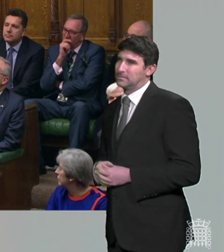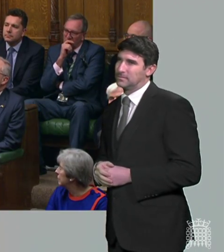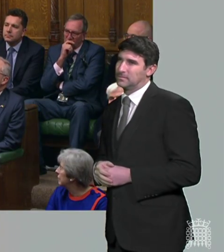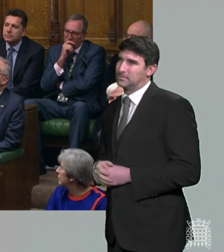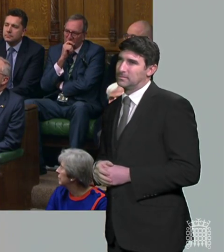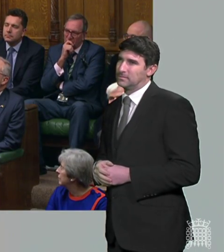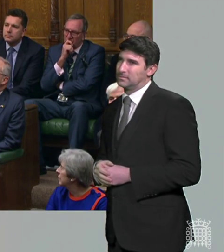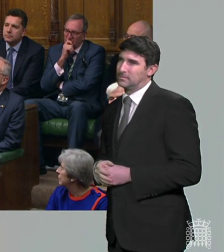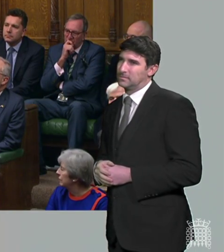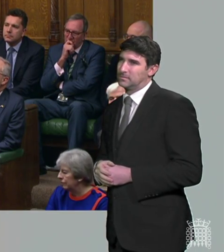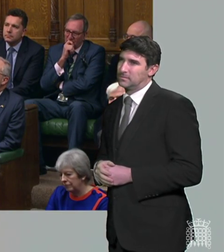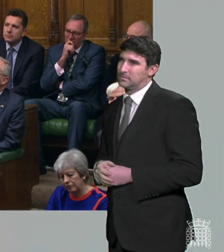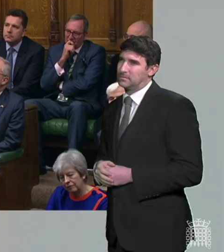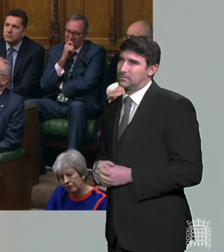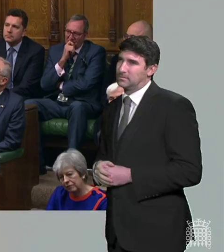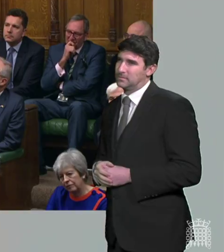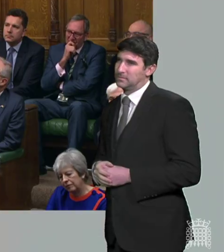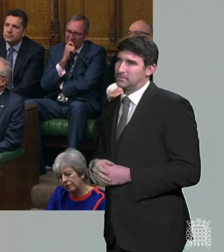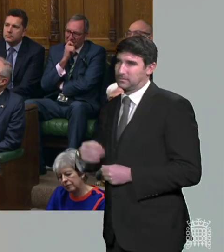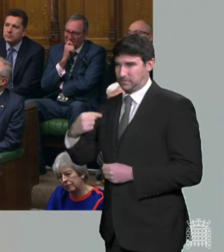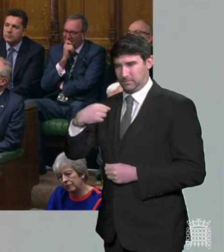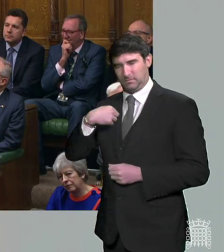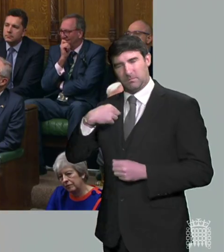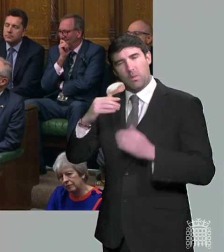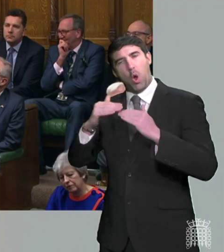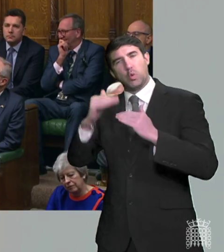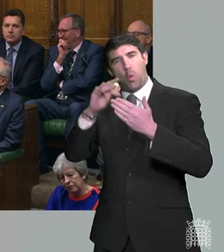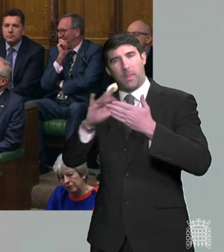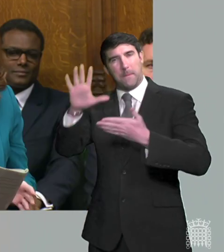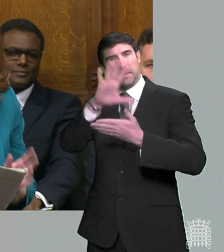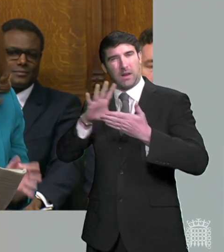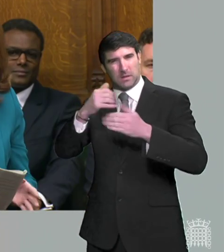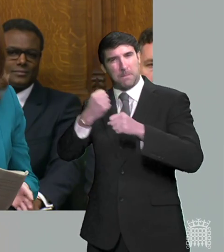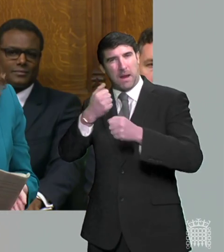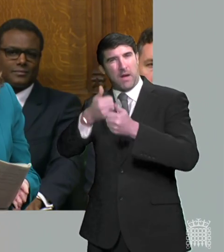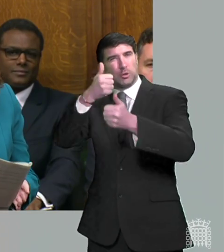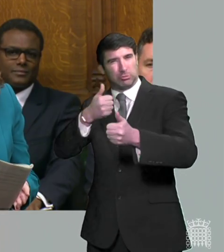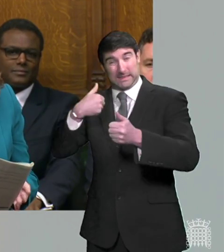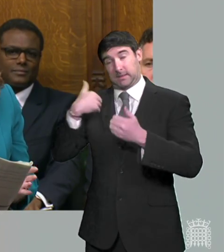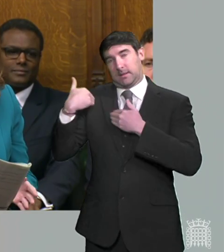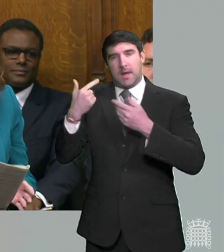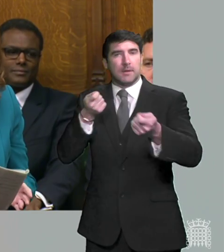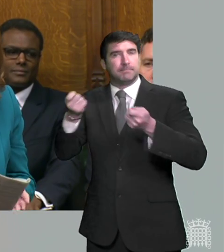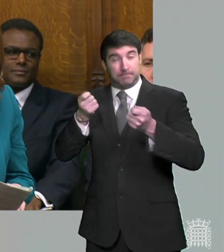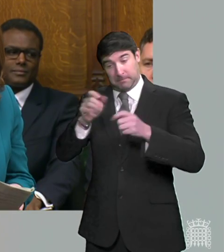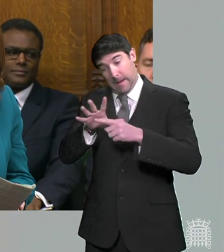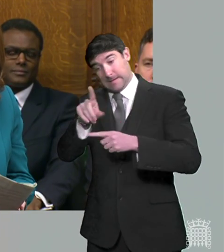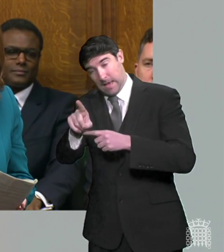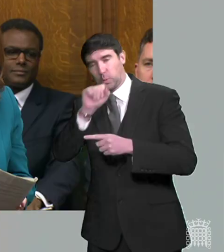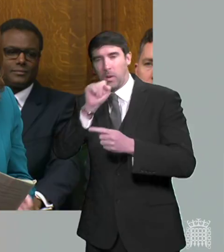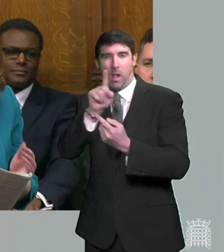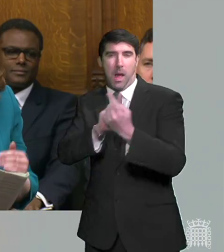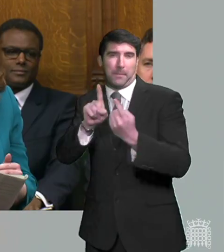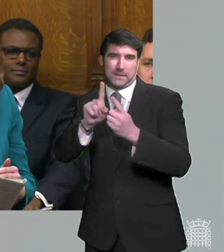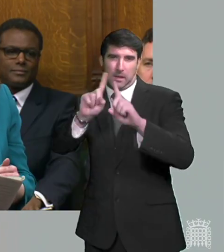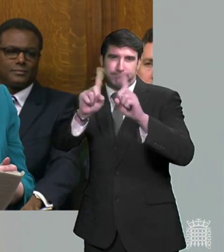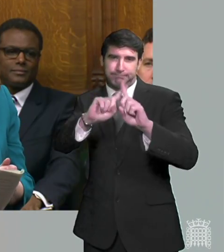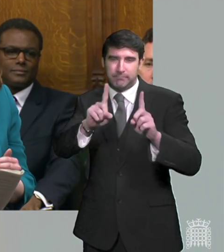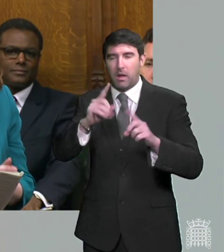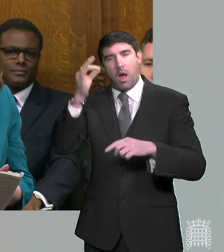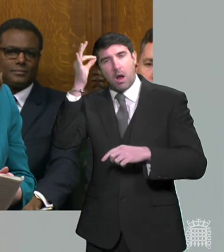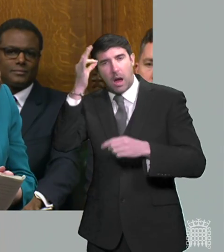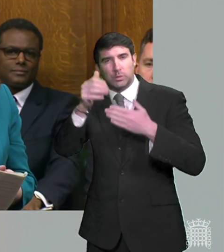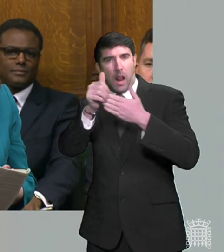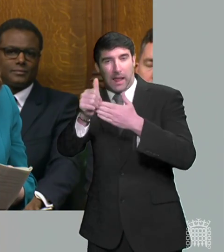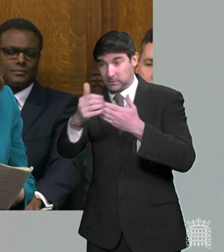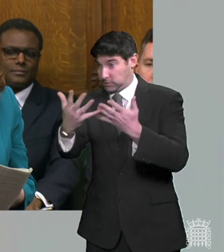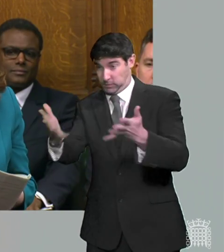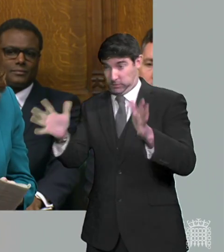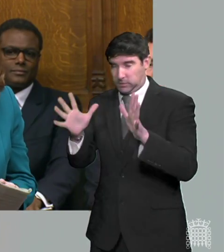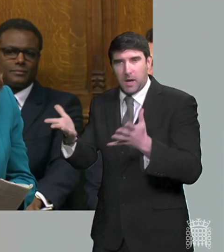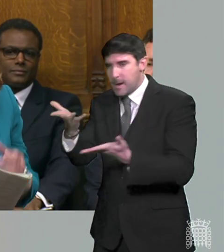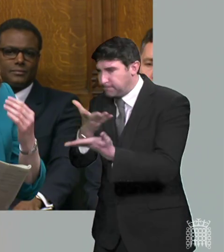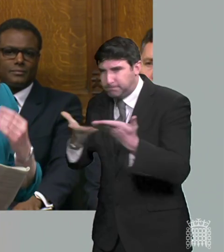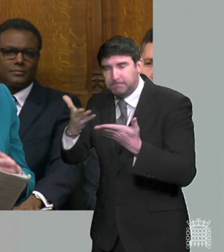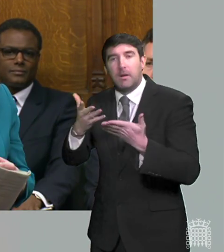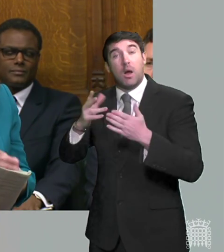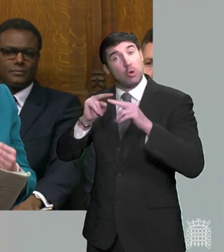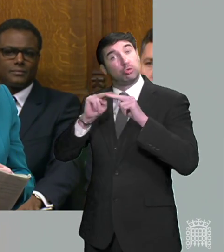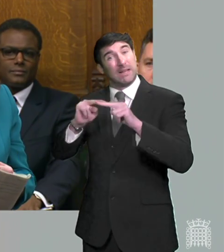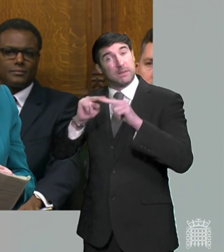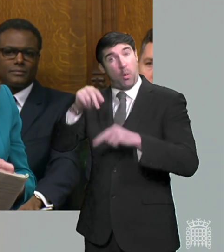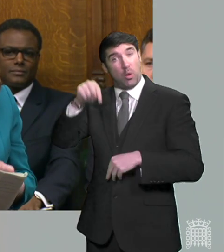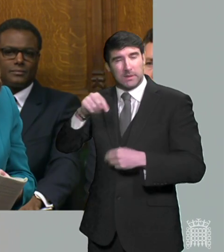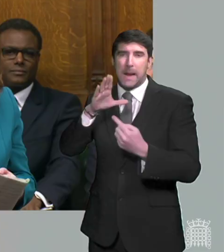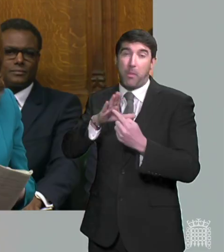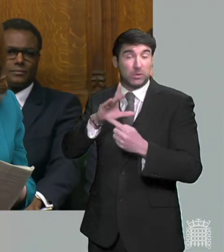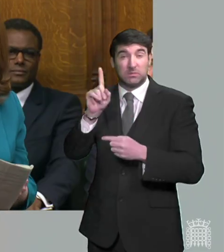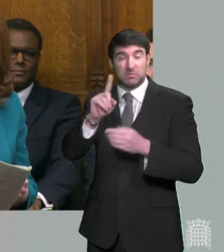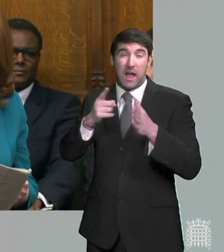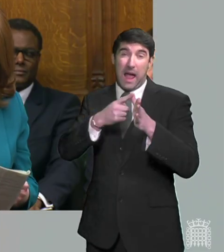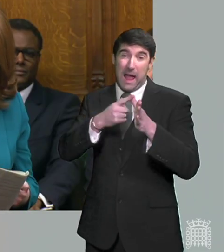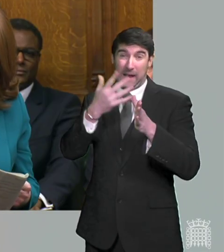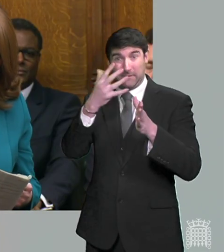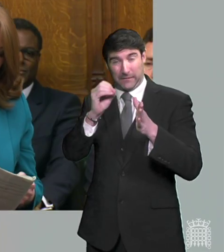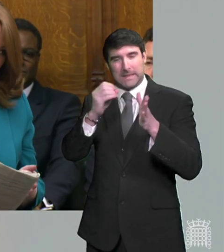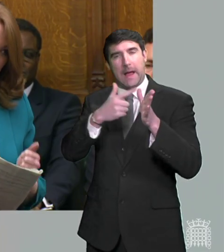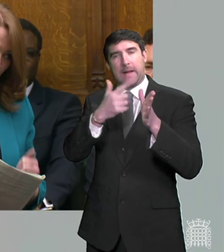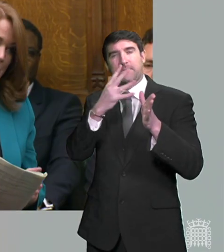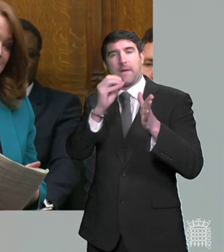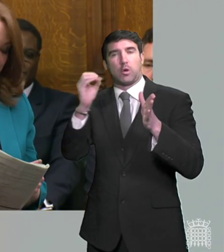As the project champion for the north midlands manufacturing corridor, next week I am bringing together businesses, leaders and local councillors from across the region in Parliament to set out to Department for Transport officials the importance of the A50/A500 corridor.